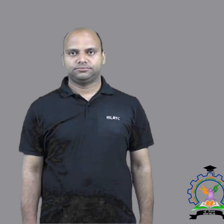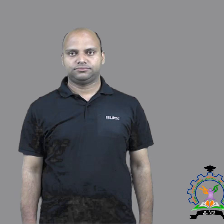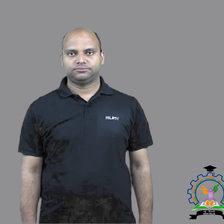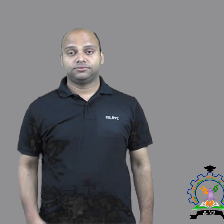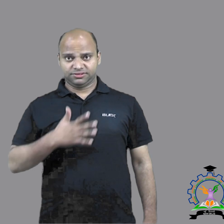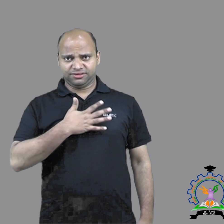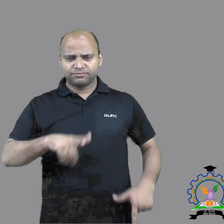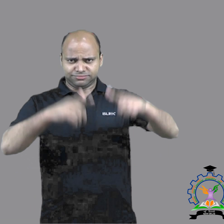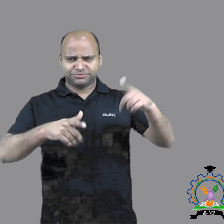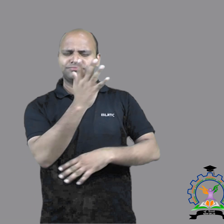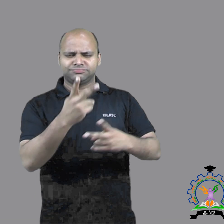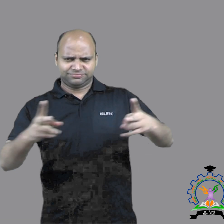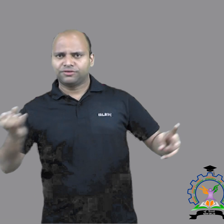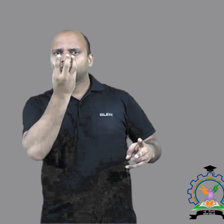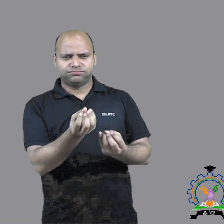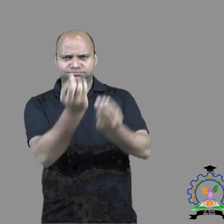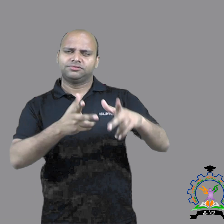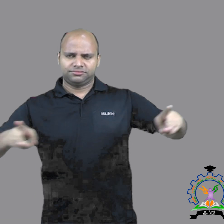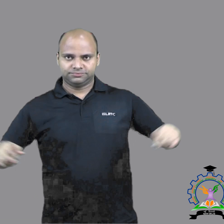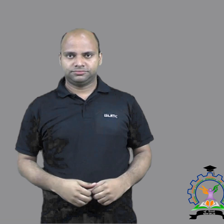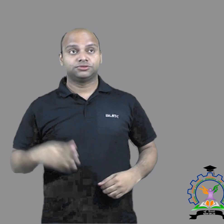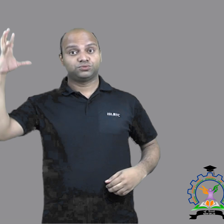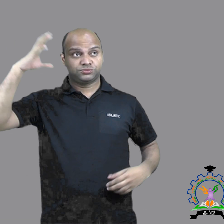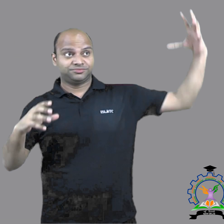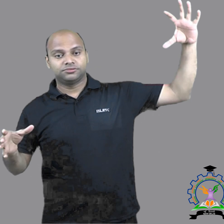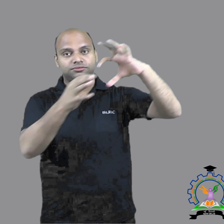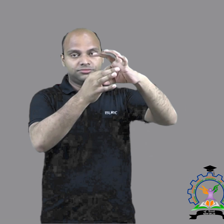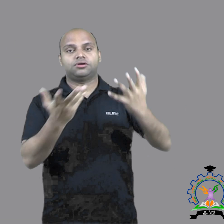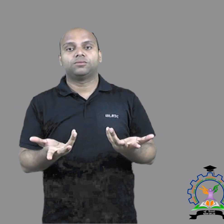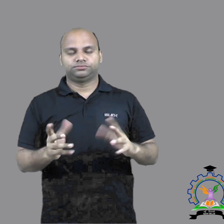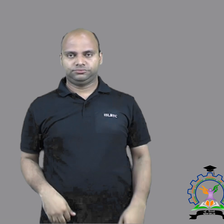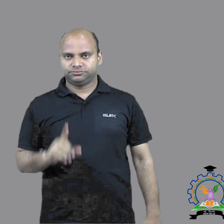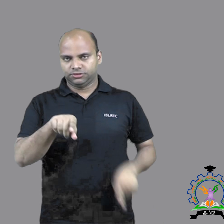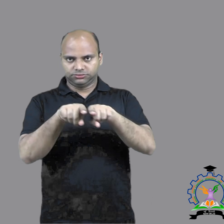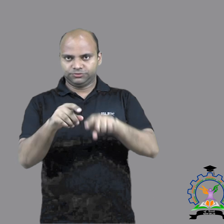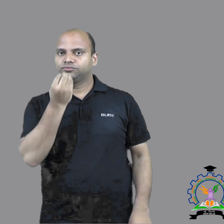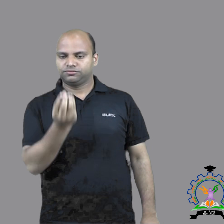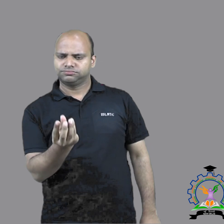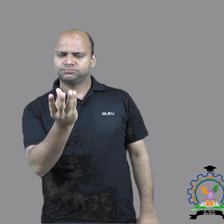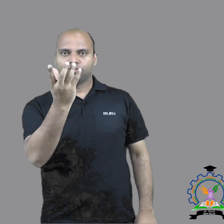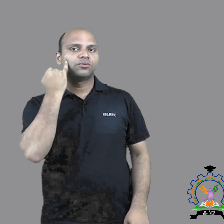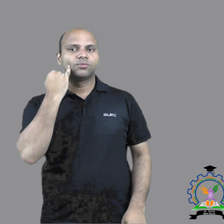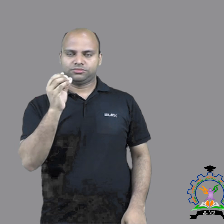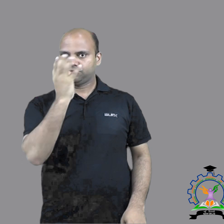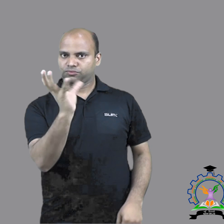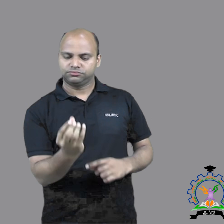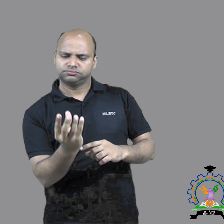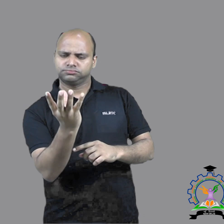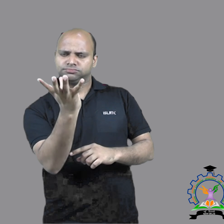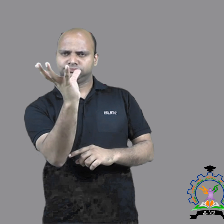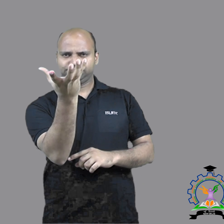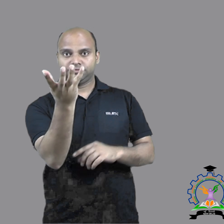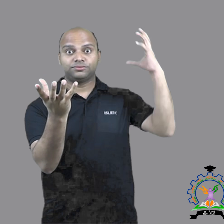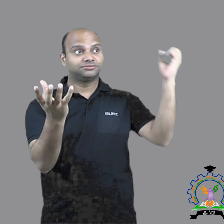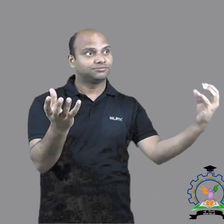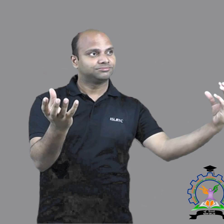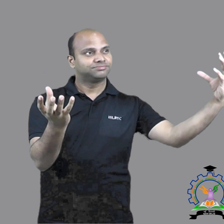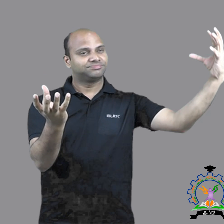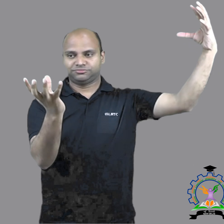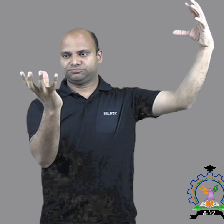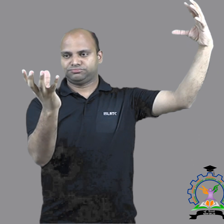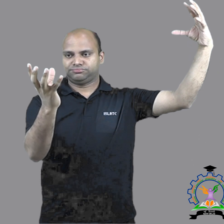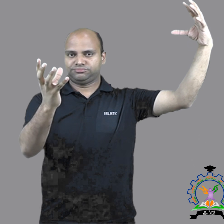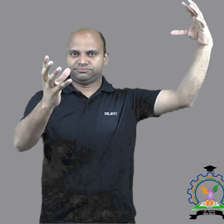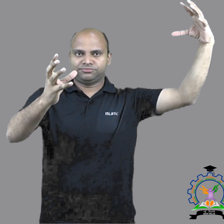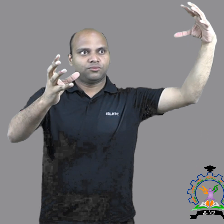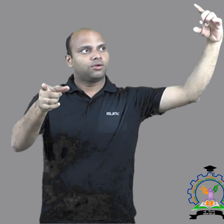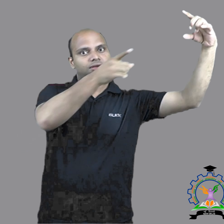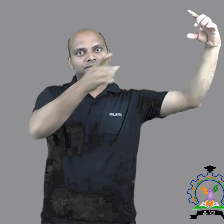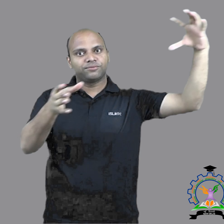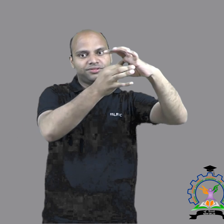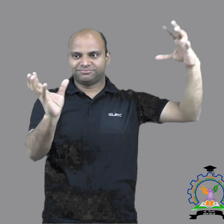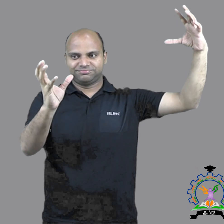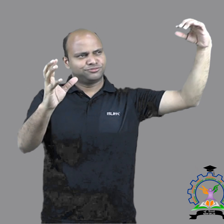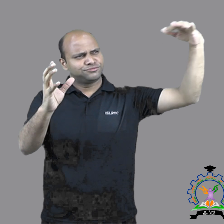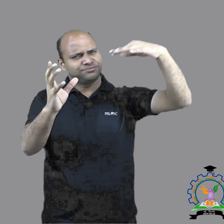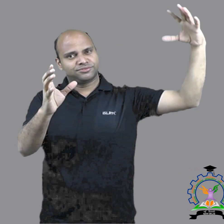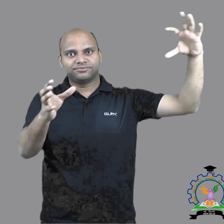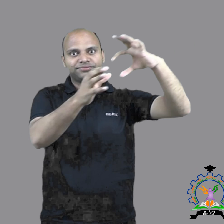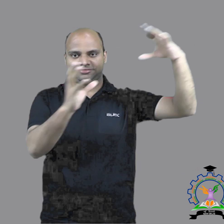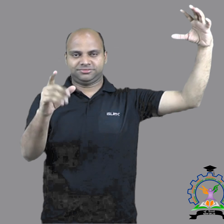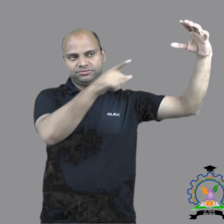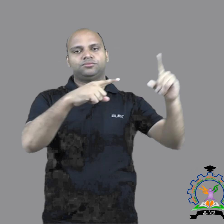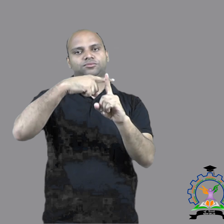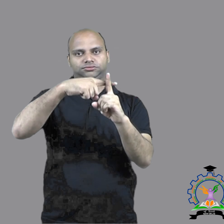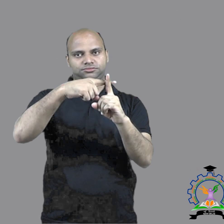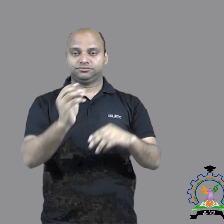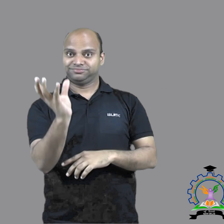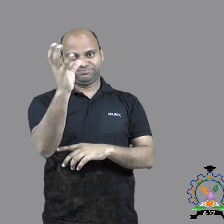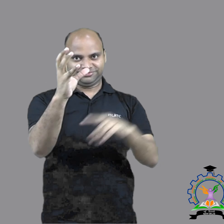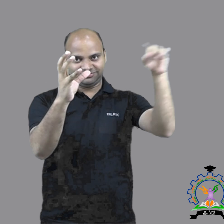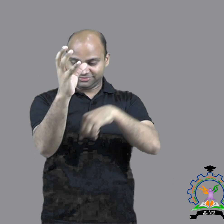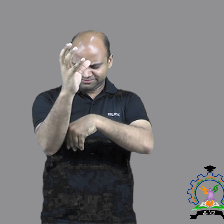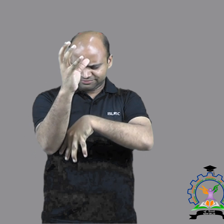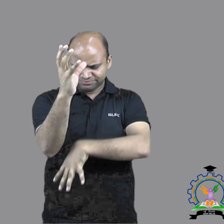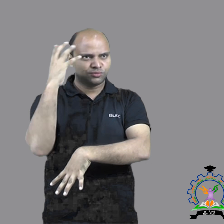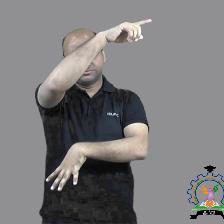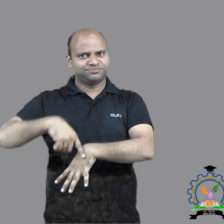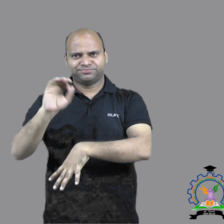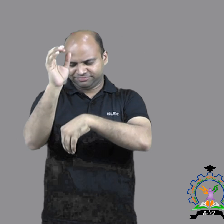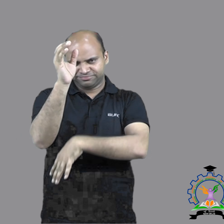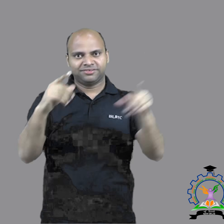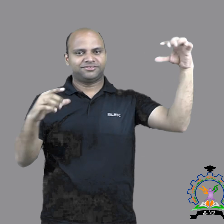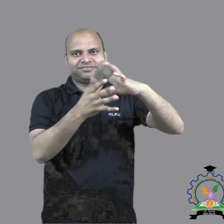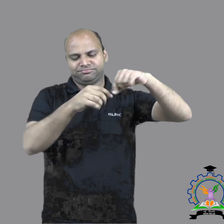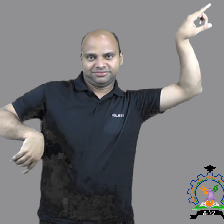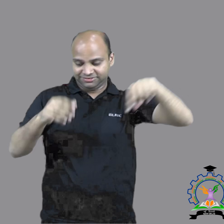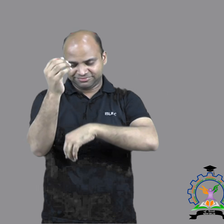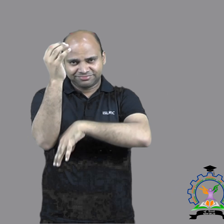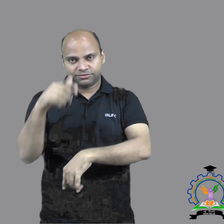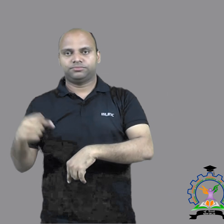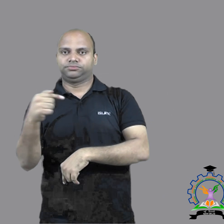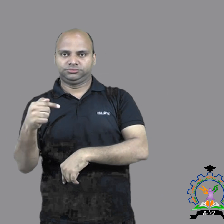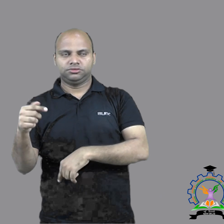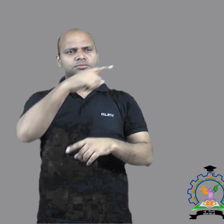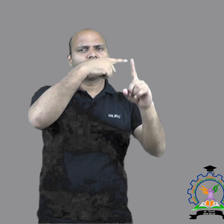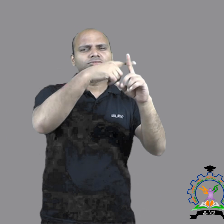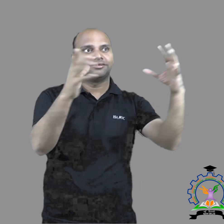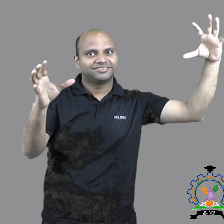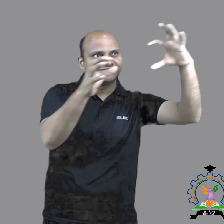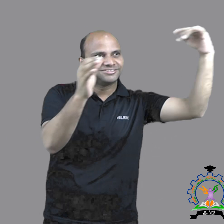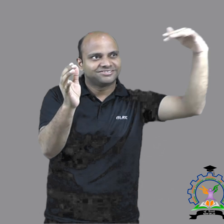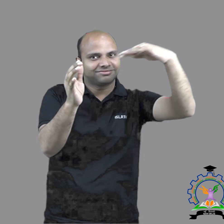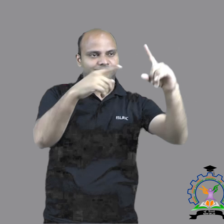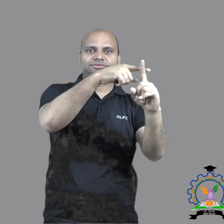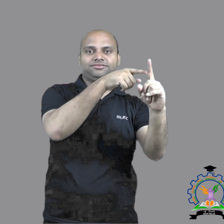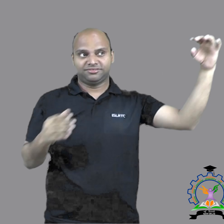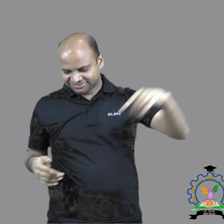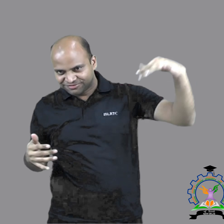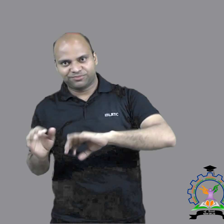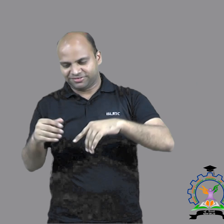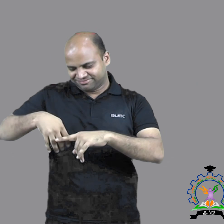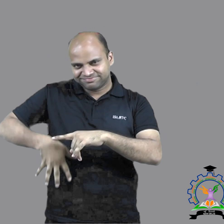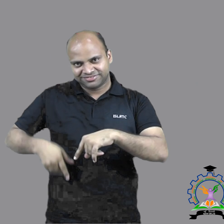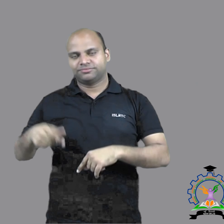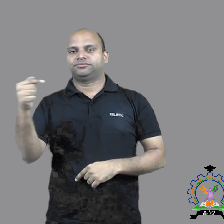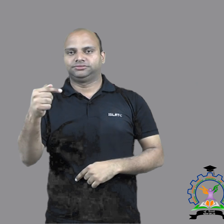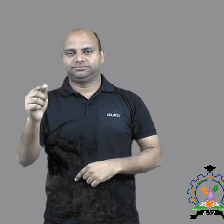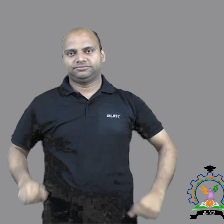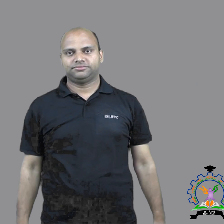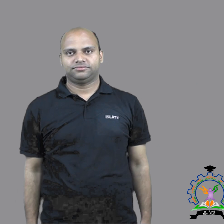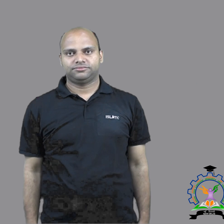Phototropism